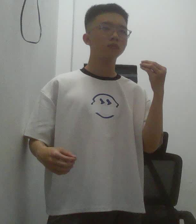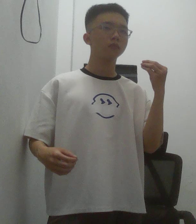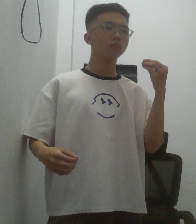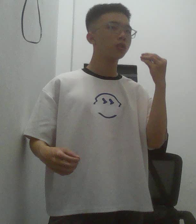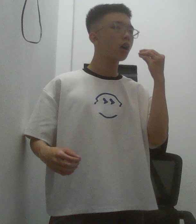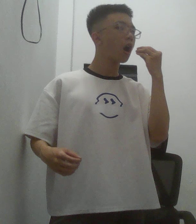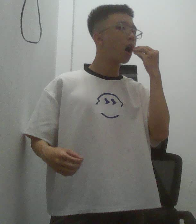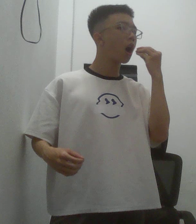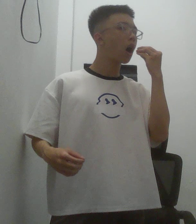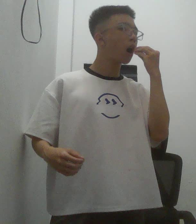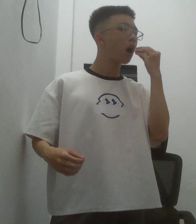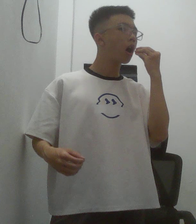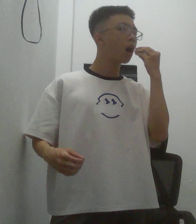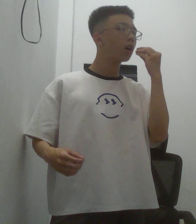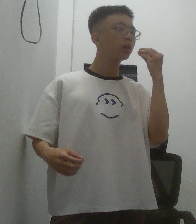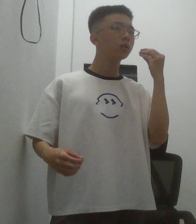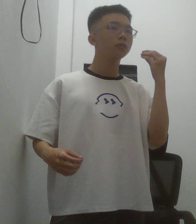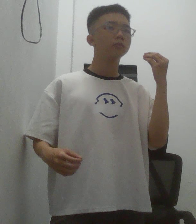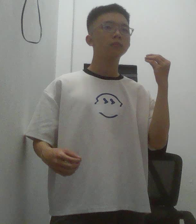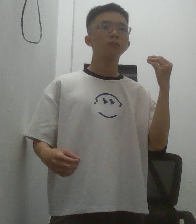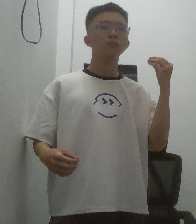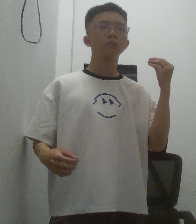an